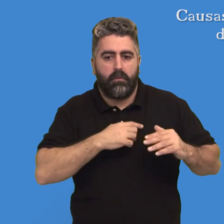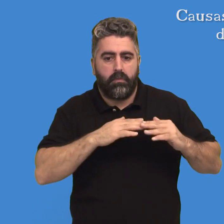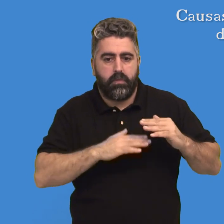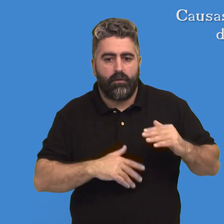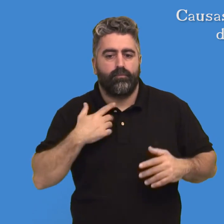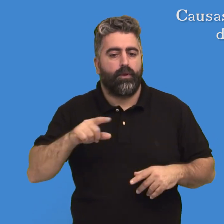inferior